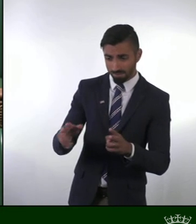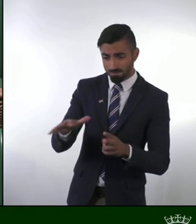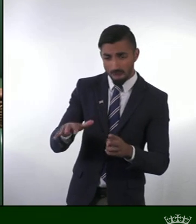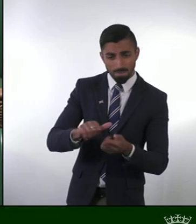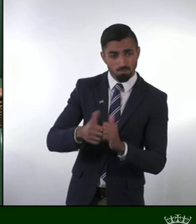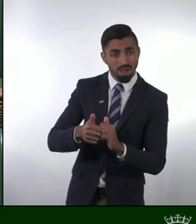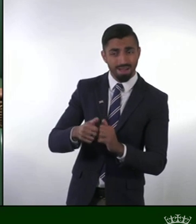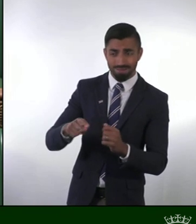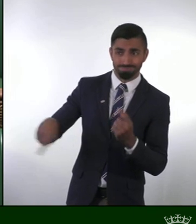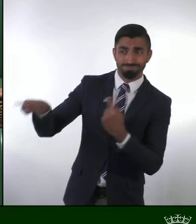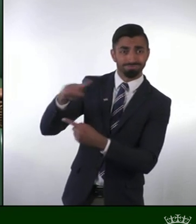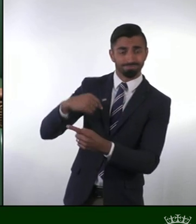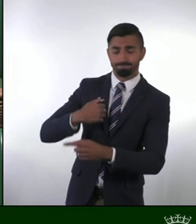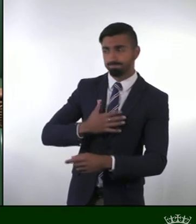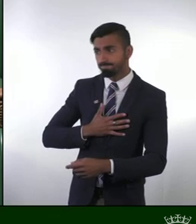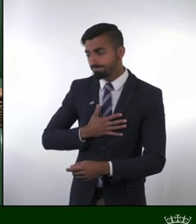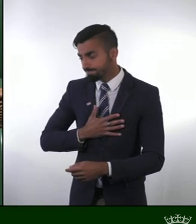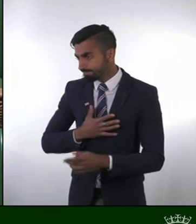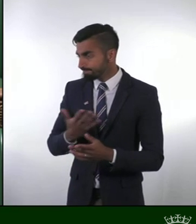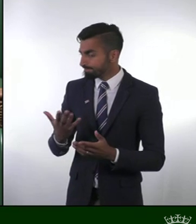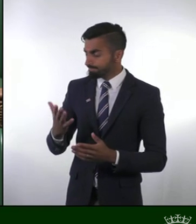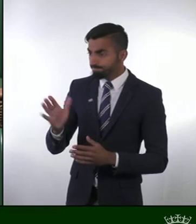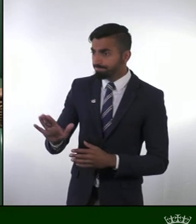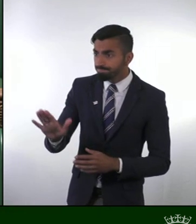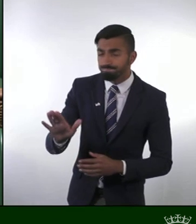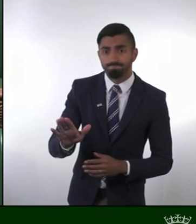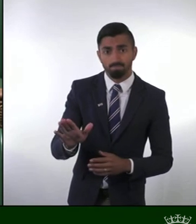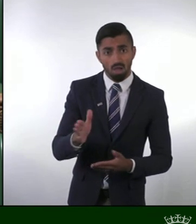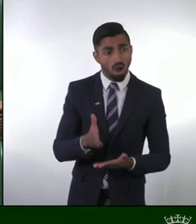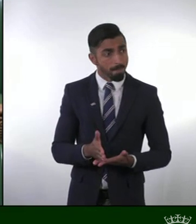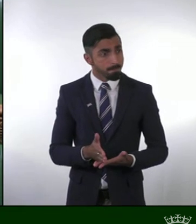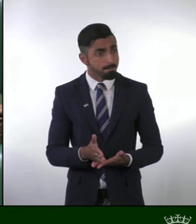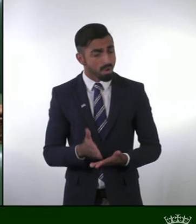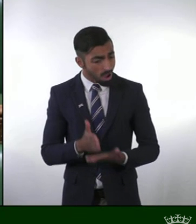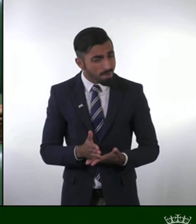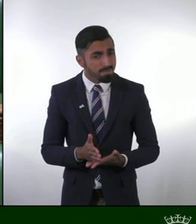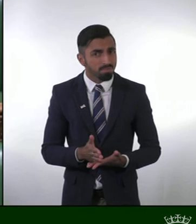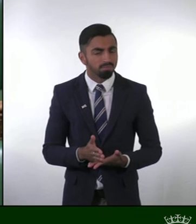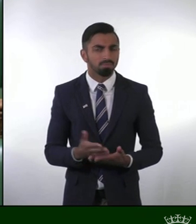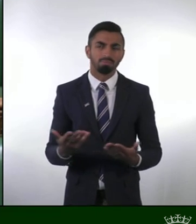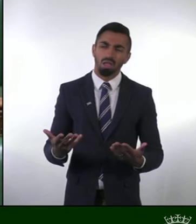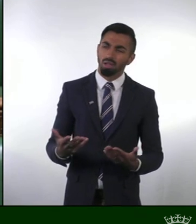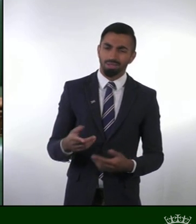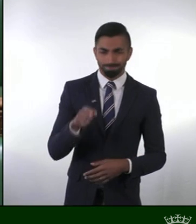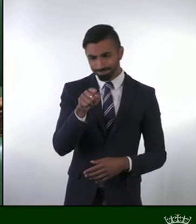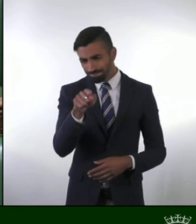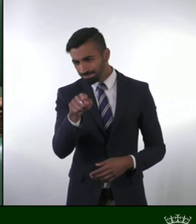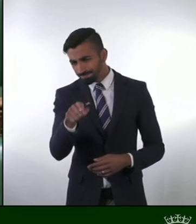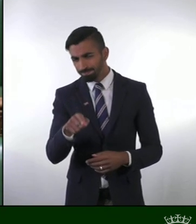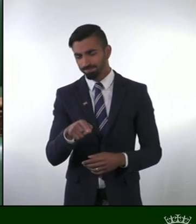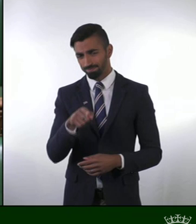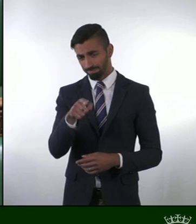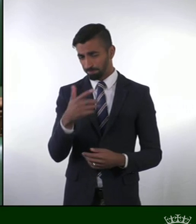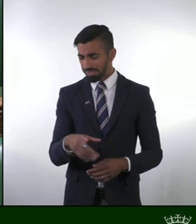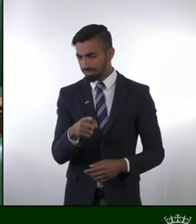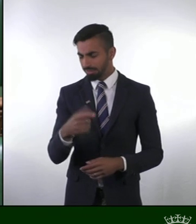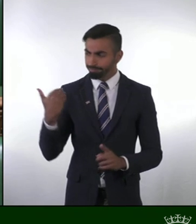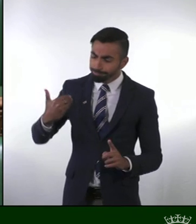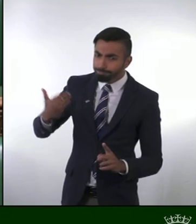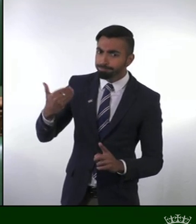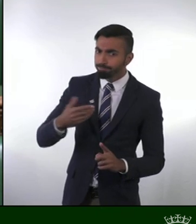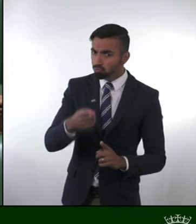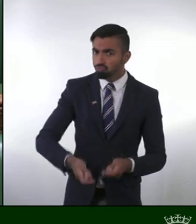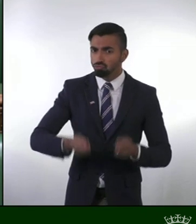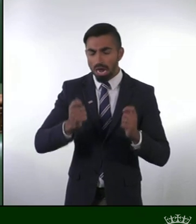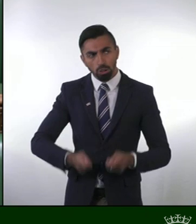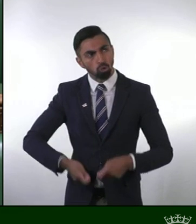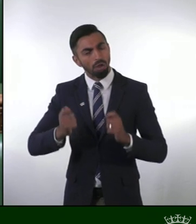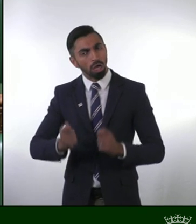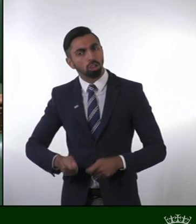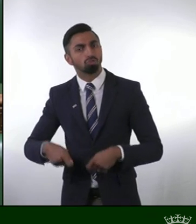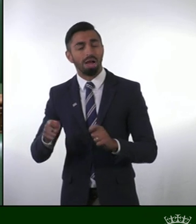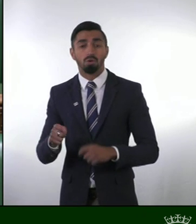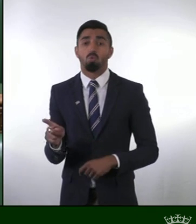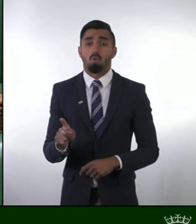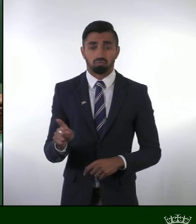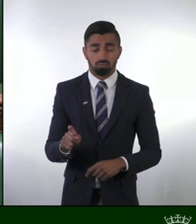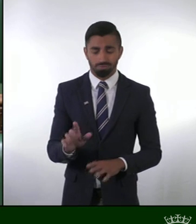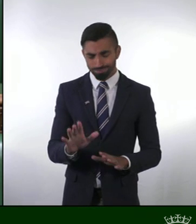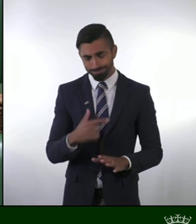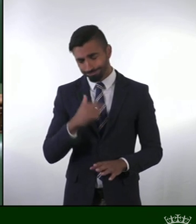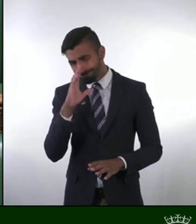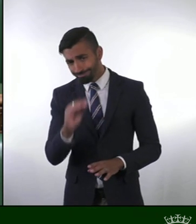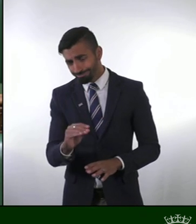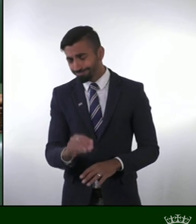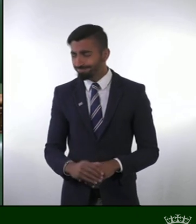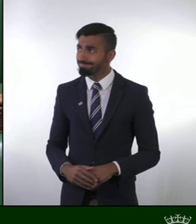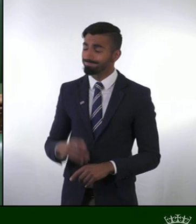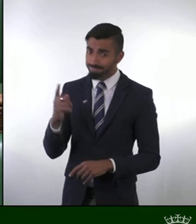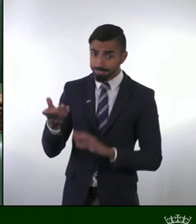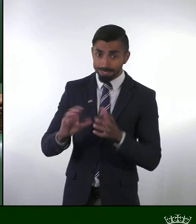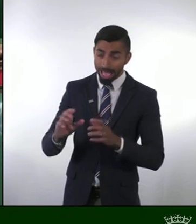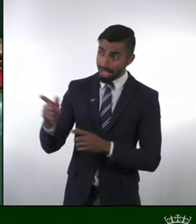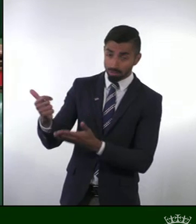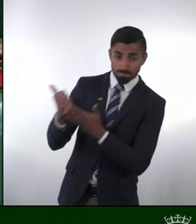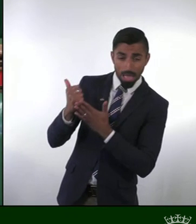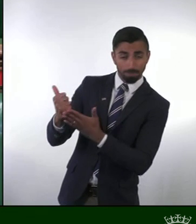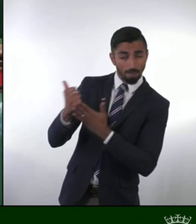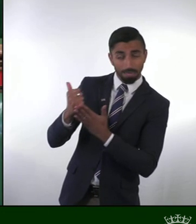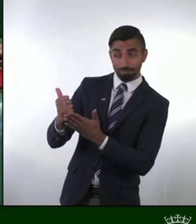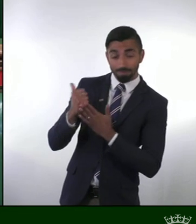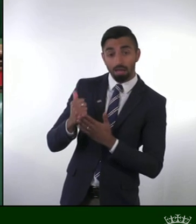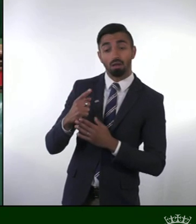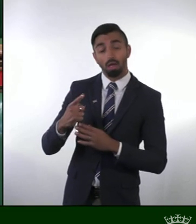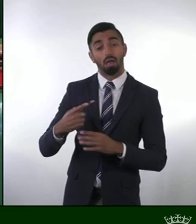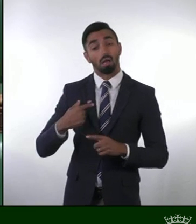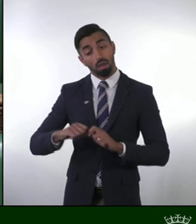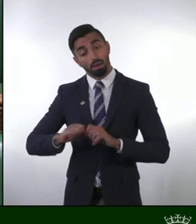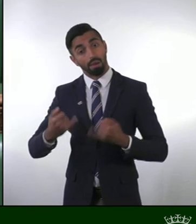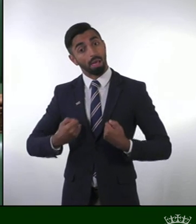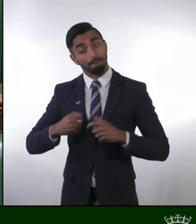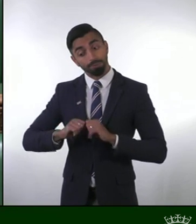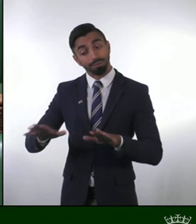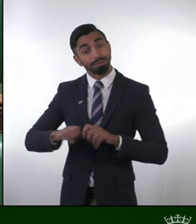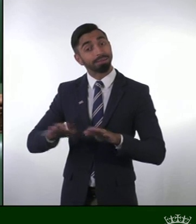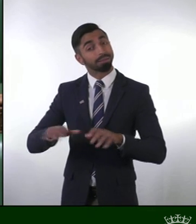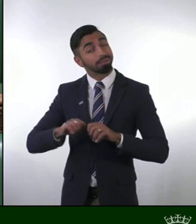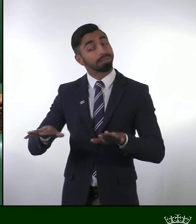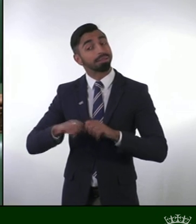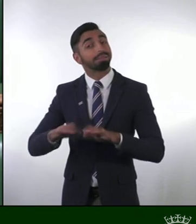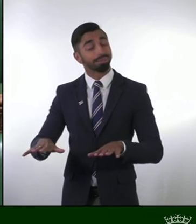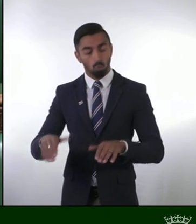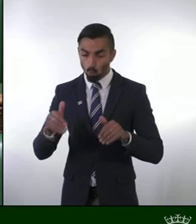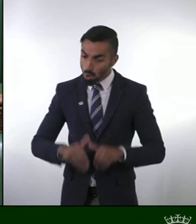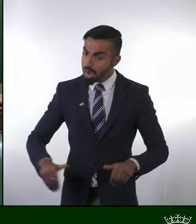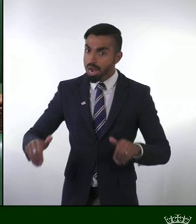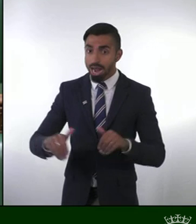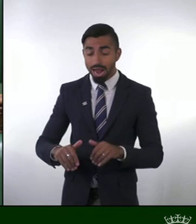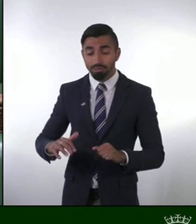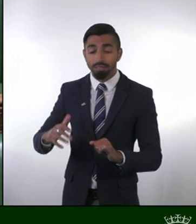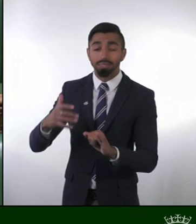But I must also tell the right honourable and learned Gentleman—he has raised this point repeatedly across the Dispatch Box—that the best scientific evidence and advice is that we must wait until the epidemic has been through its whole cycle in order to draw the relevant international comparisons.